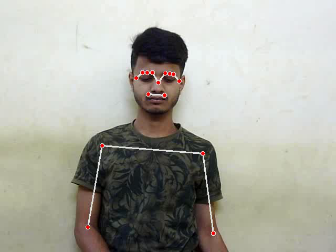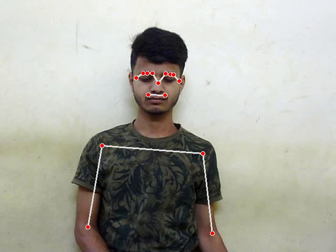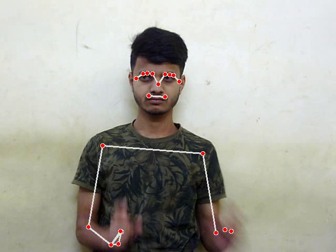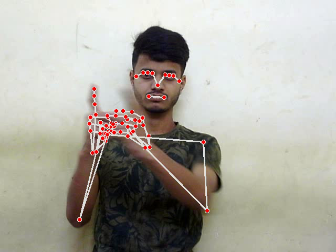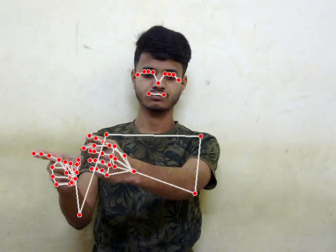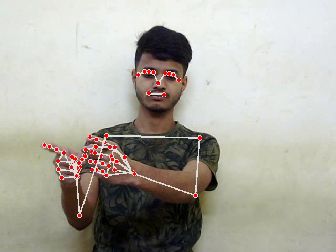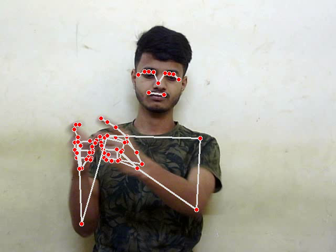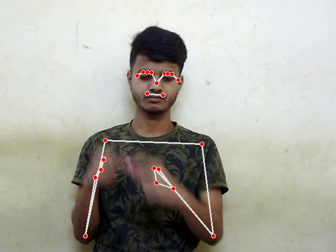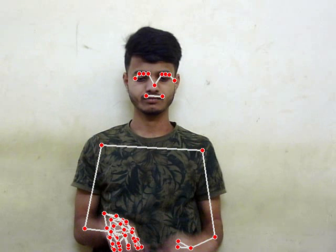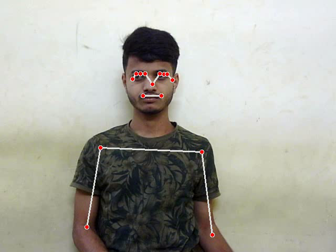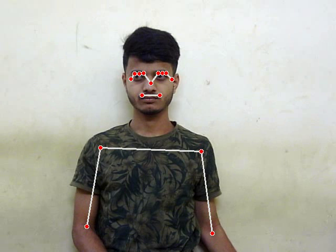go